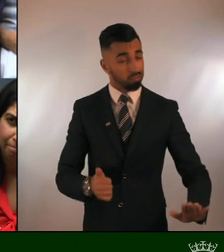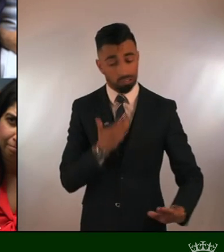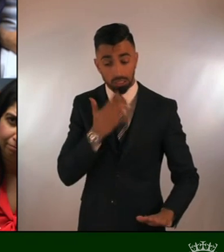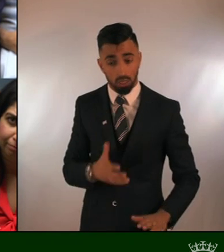We have to put that